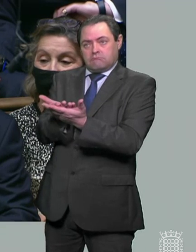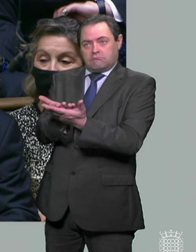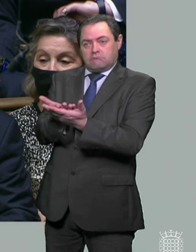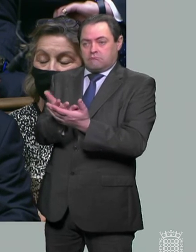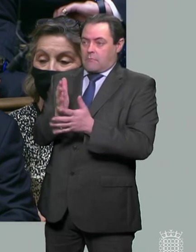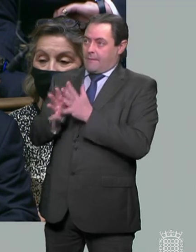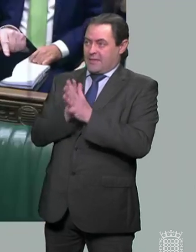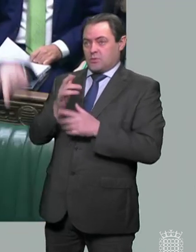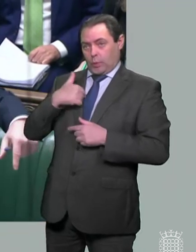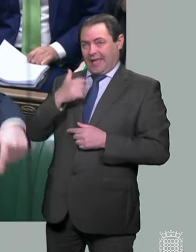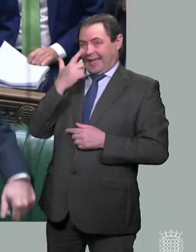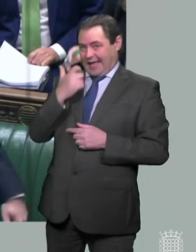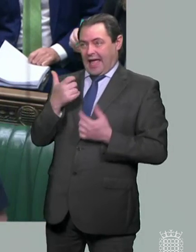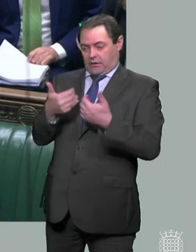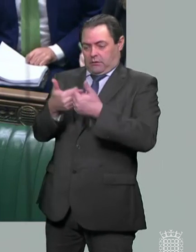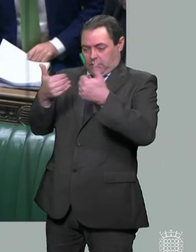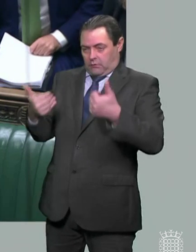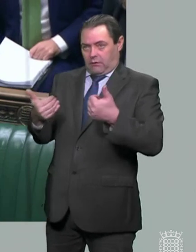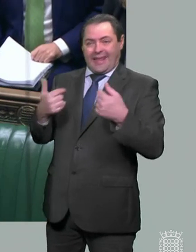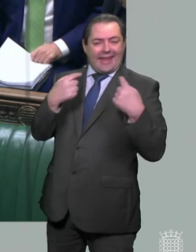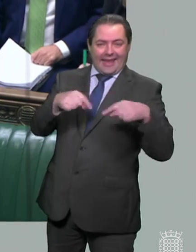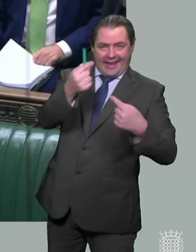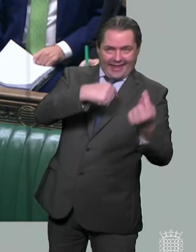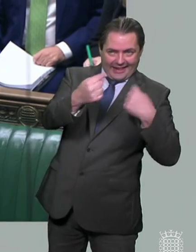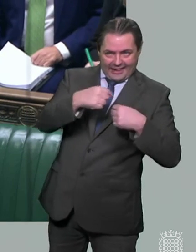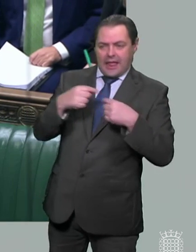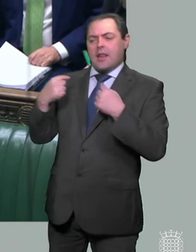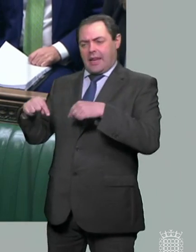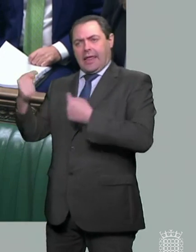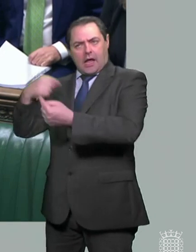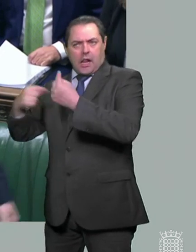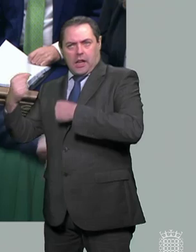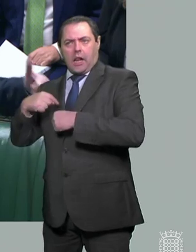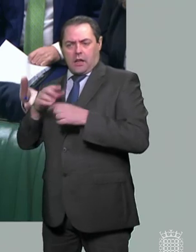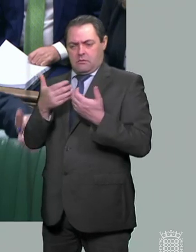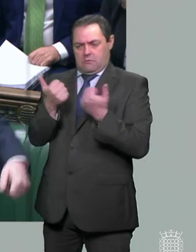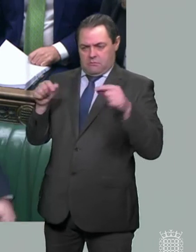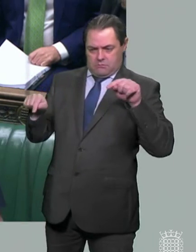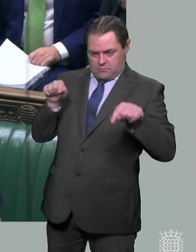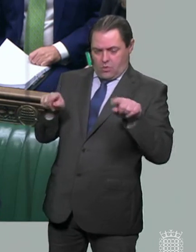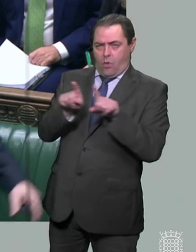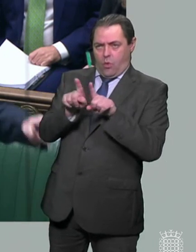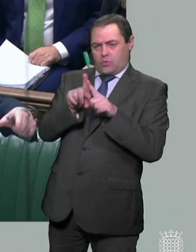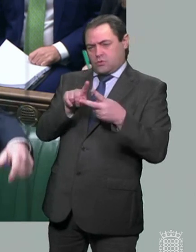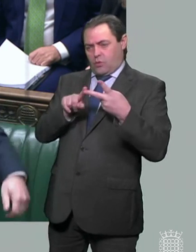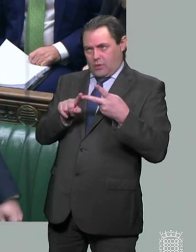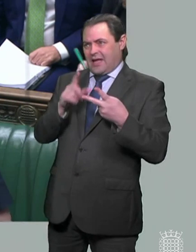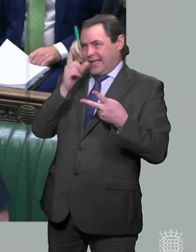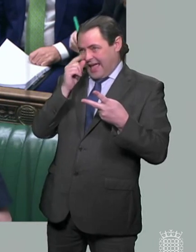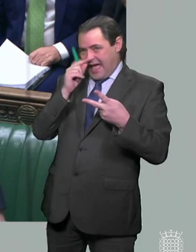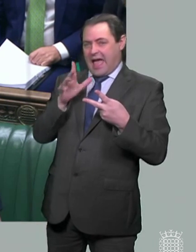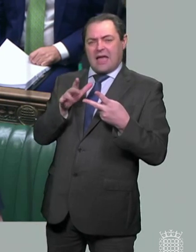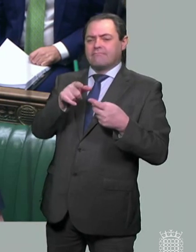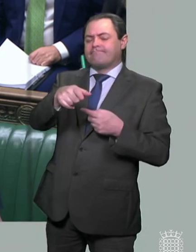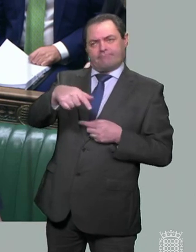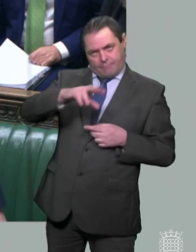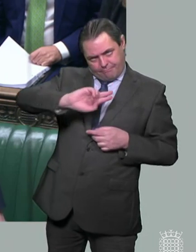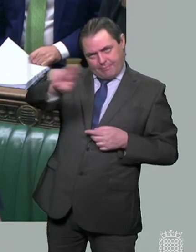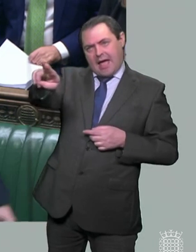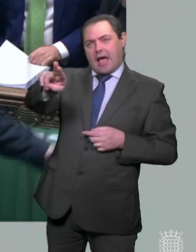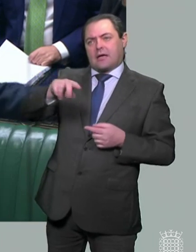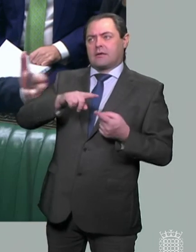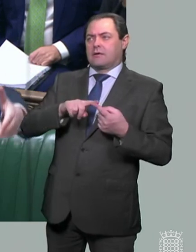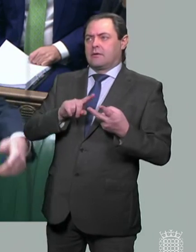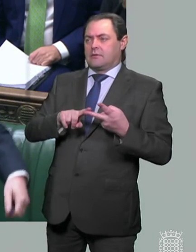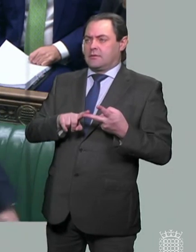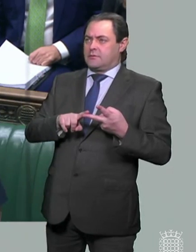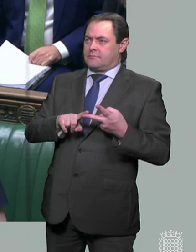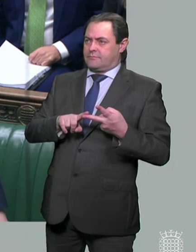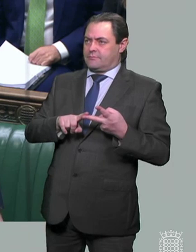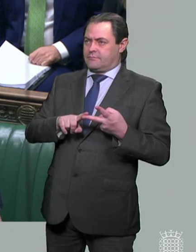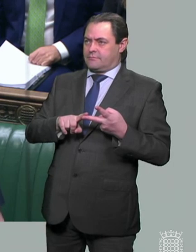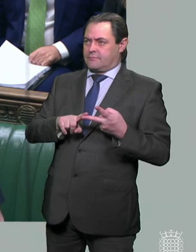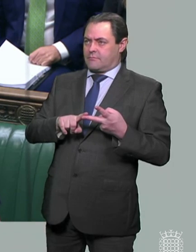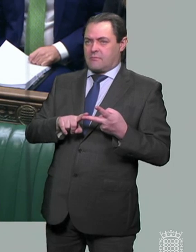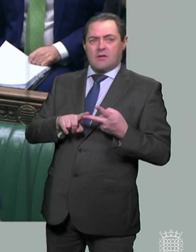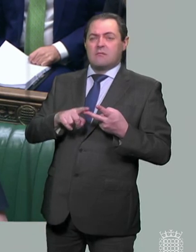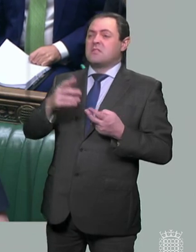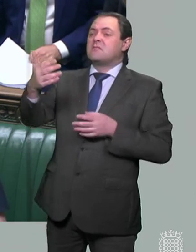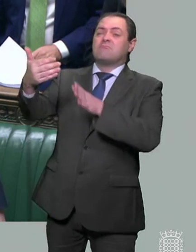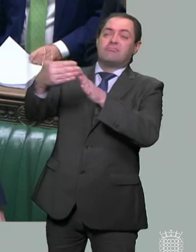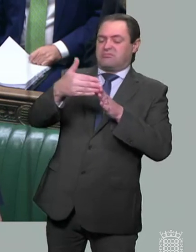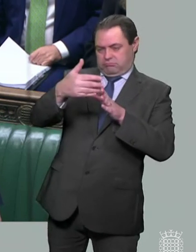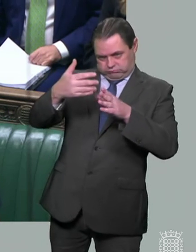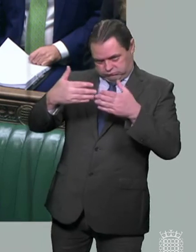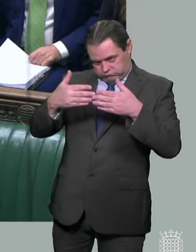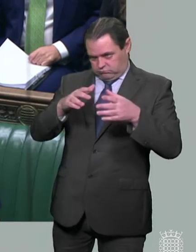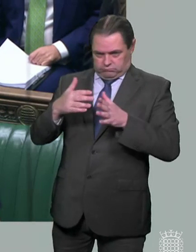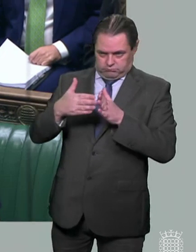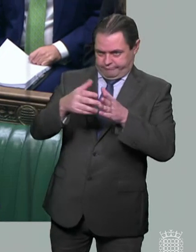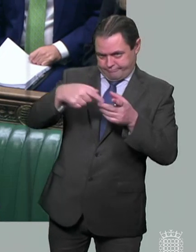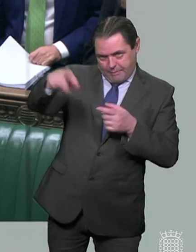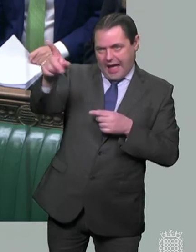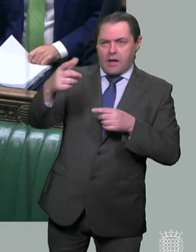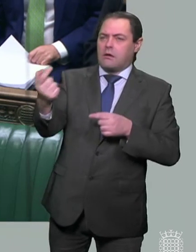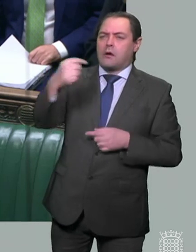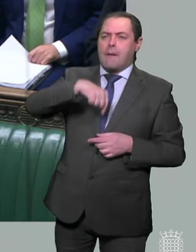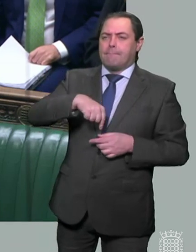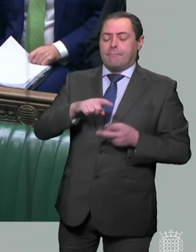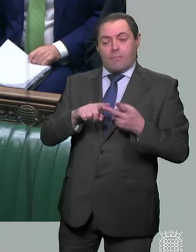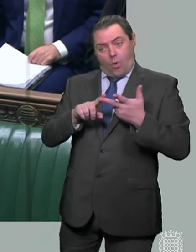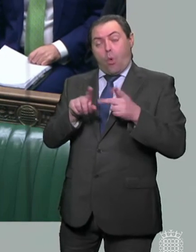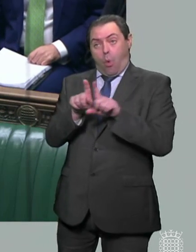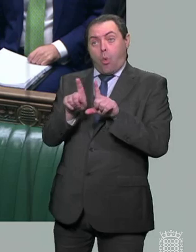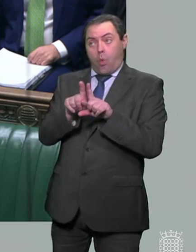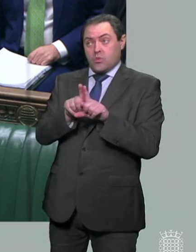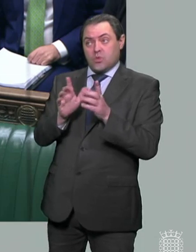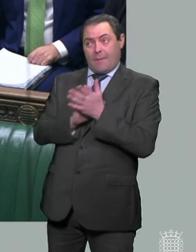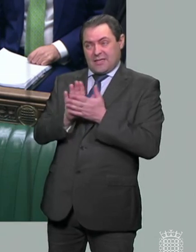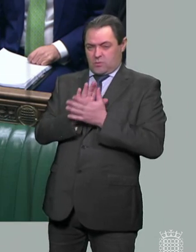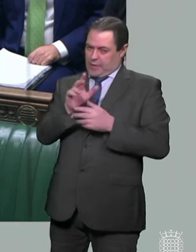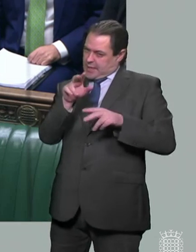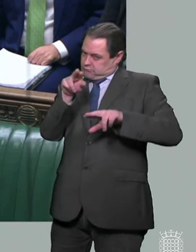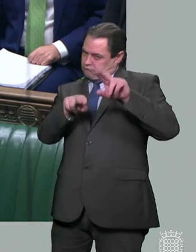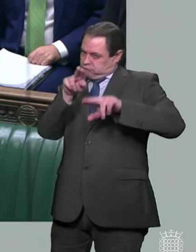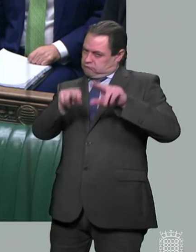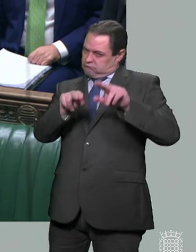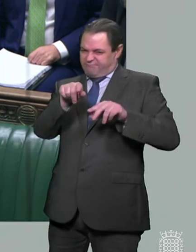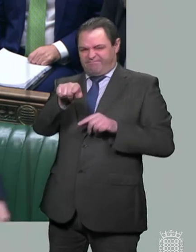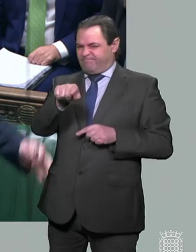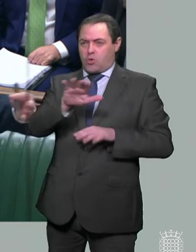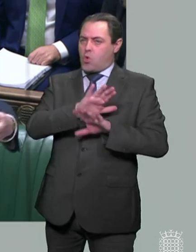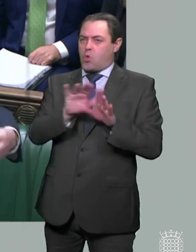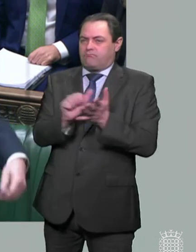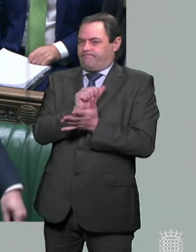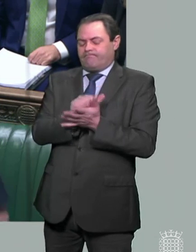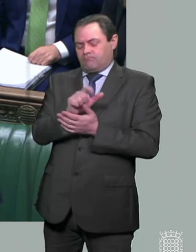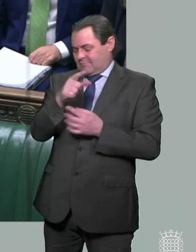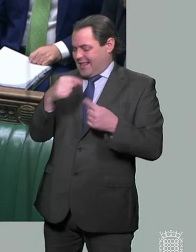The Bill gives us the power to make the distinction at last between illegal and legal migrants to this country, it gives Border Force the power to turn people back at sea, and it gives us the power to send people overseas for screening, rather than doing it in this country.